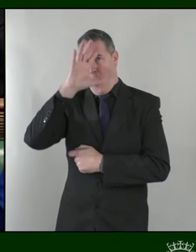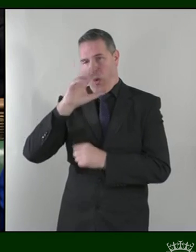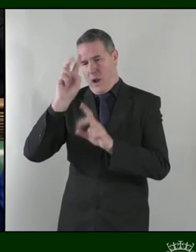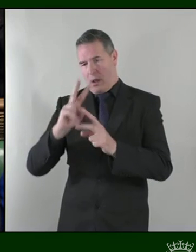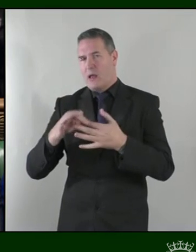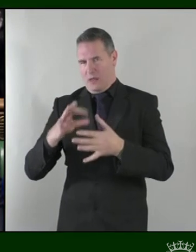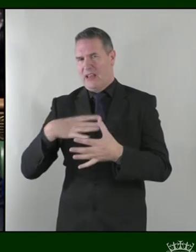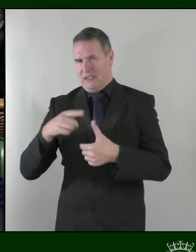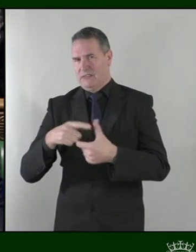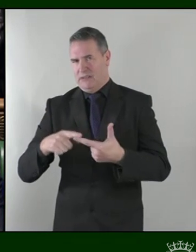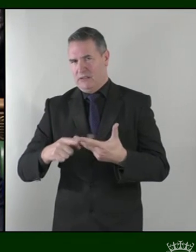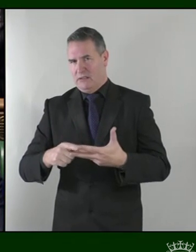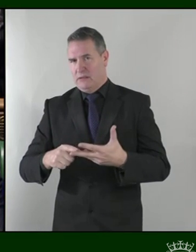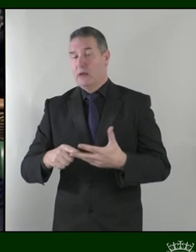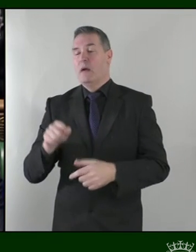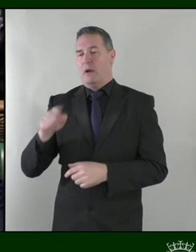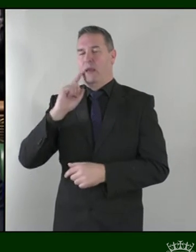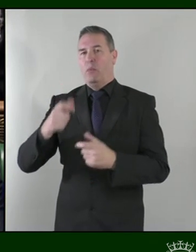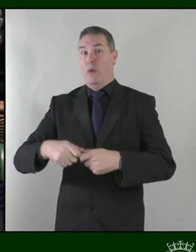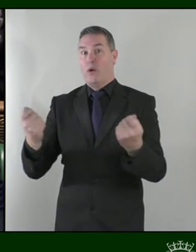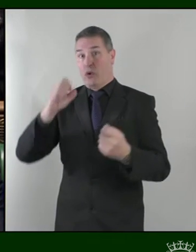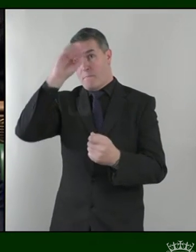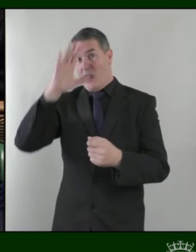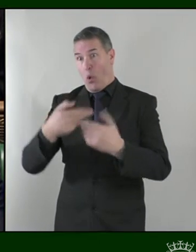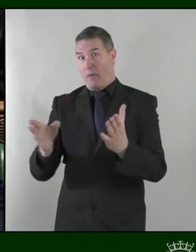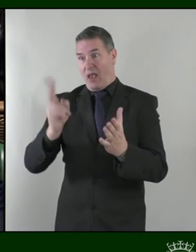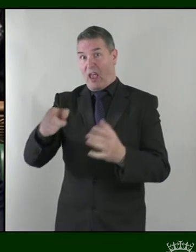And, by the way, he would want to reopen the coalmines.